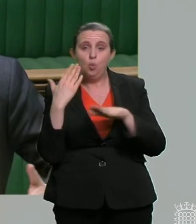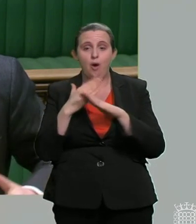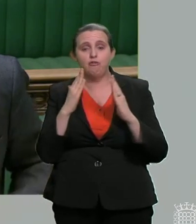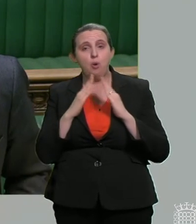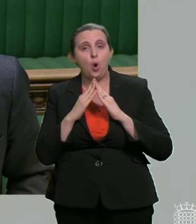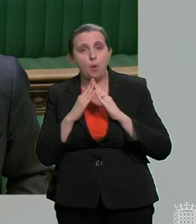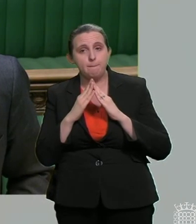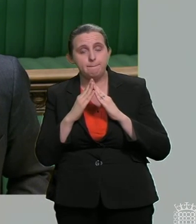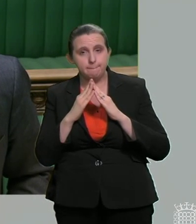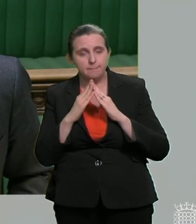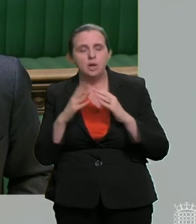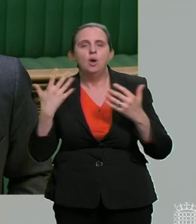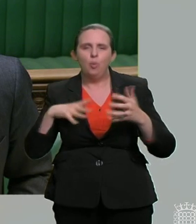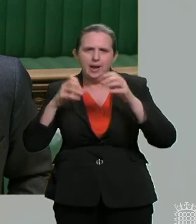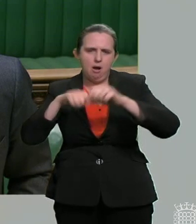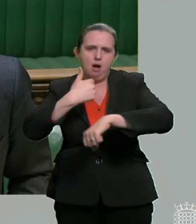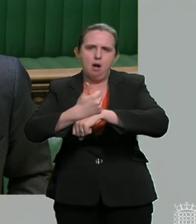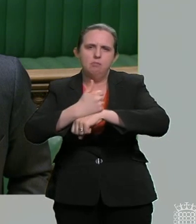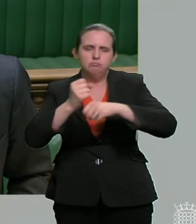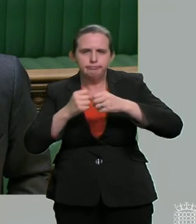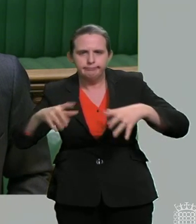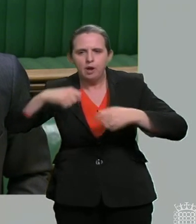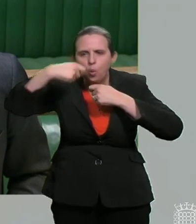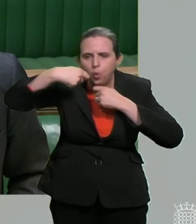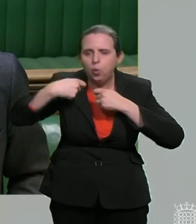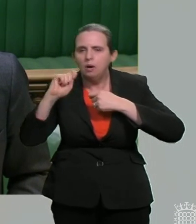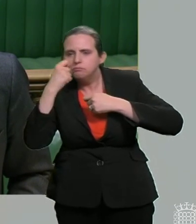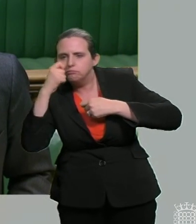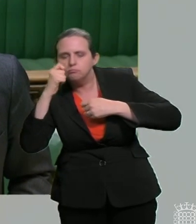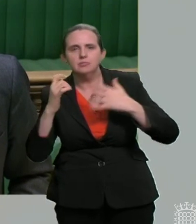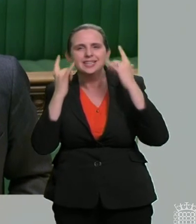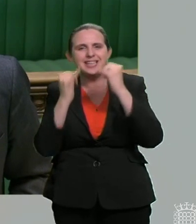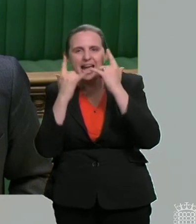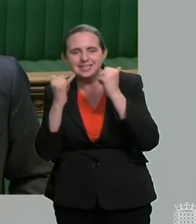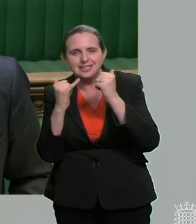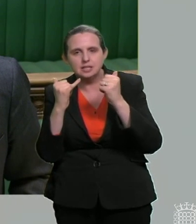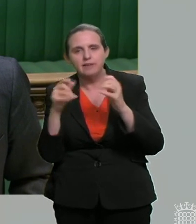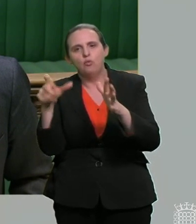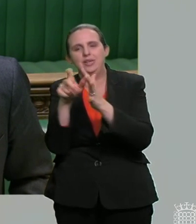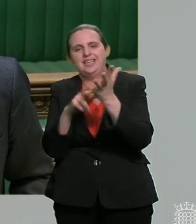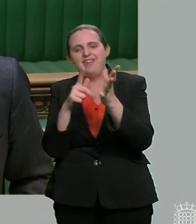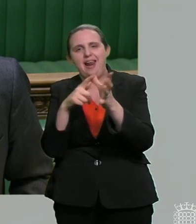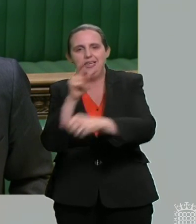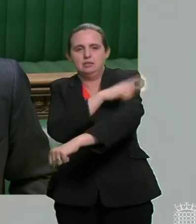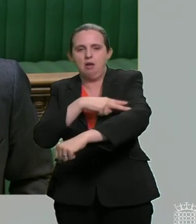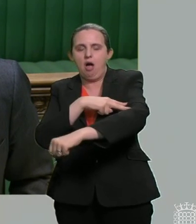We are rolling out lateral flow tests; a huge number of lateral flow tests are being distributed to the DVLA.